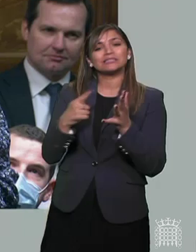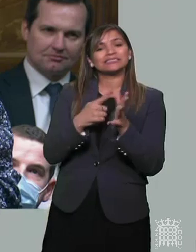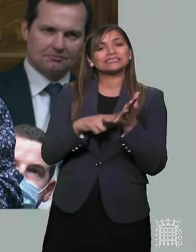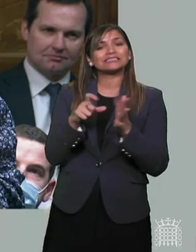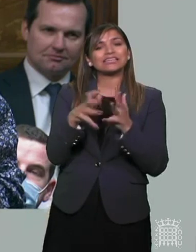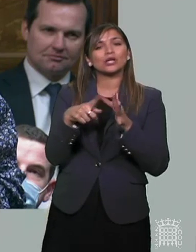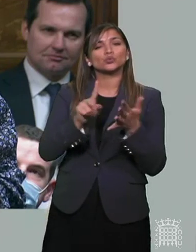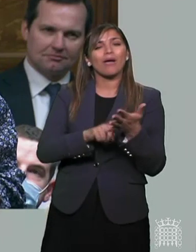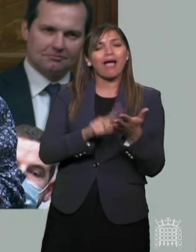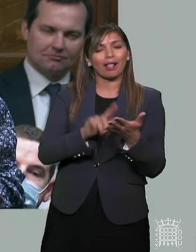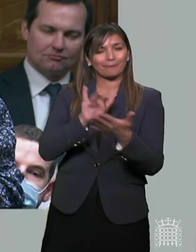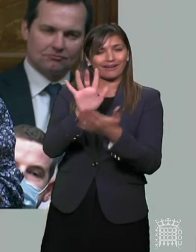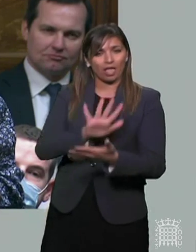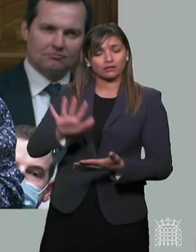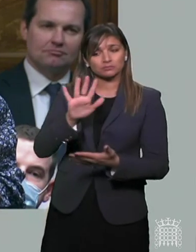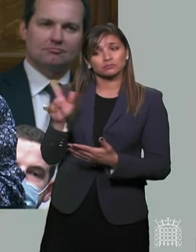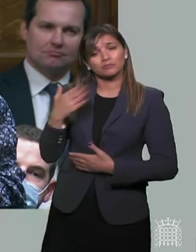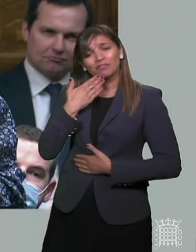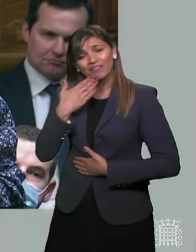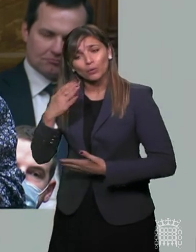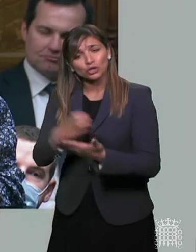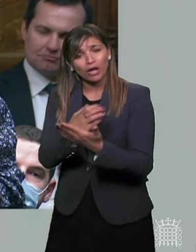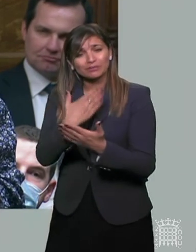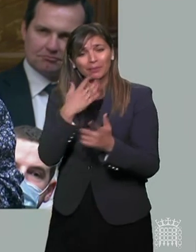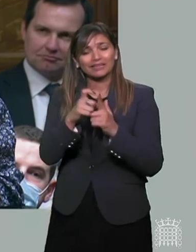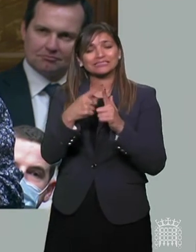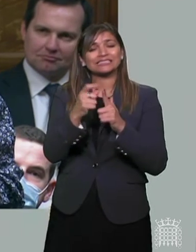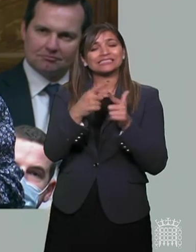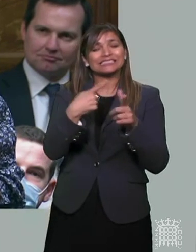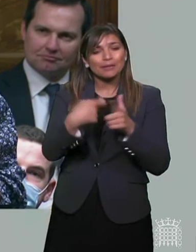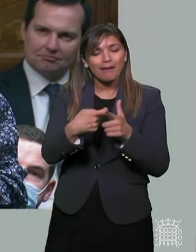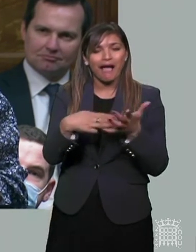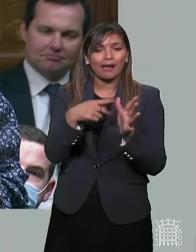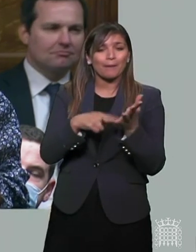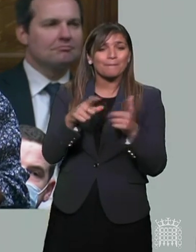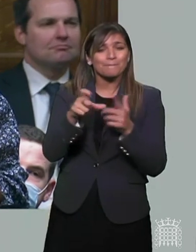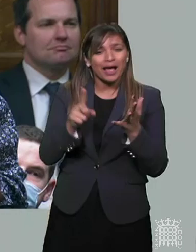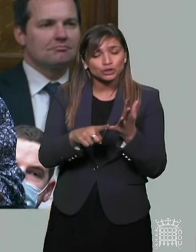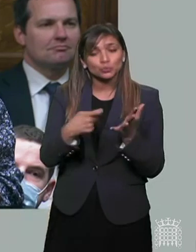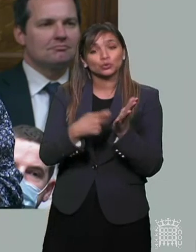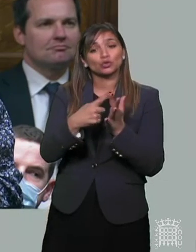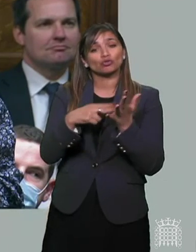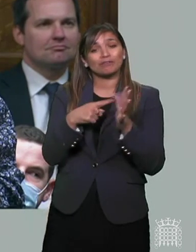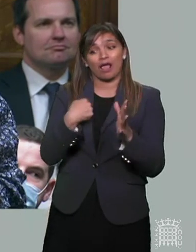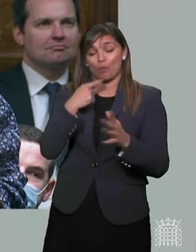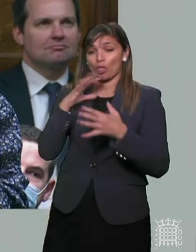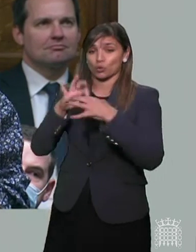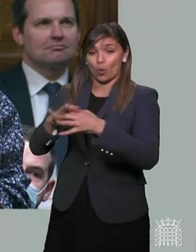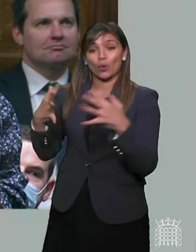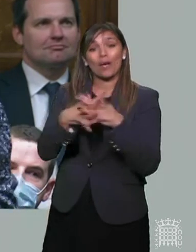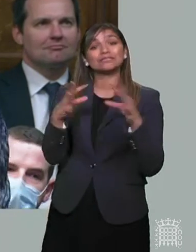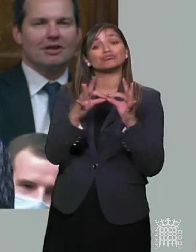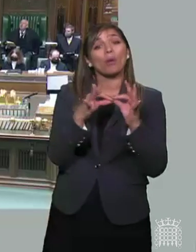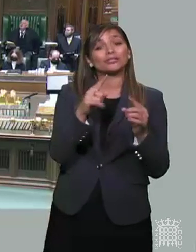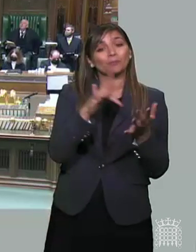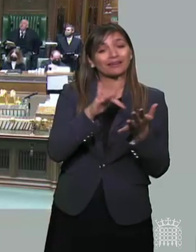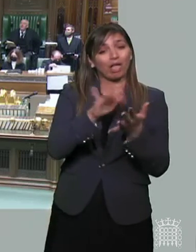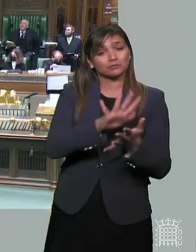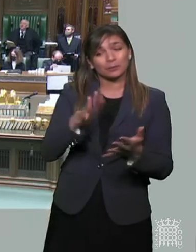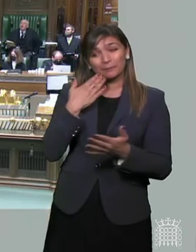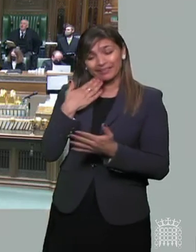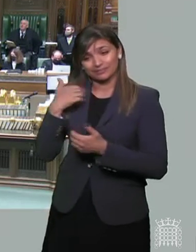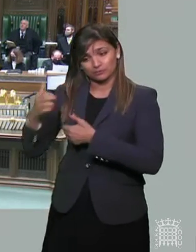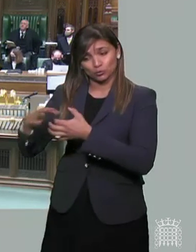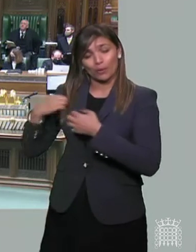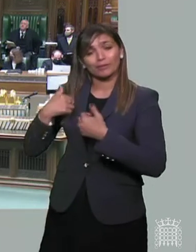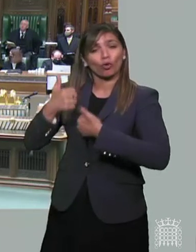Will the Prime Minister join me in thanking Sewa Day, Deepak, Madhu and Reena, who I will be joining again this Friday at West Bromwich Shree Krishna Mandir?